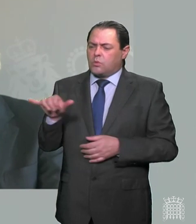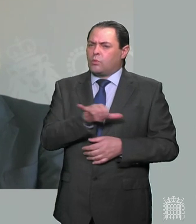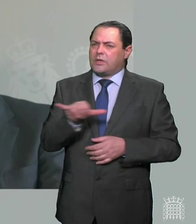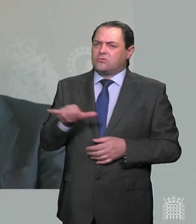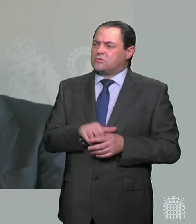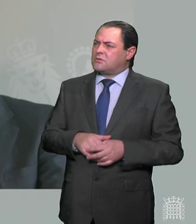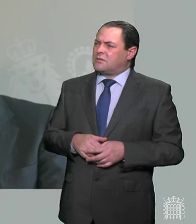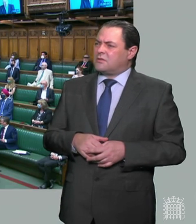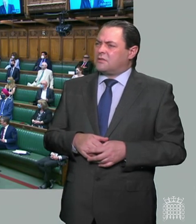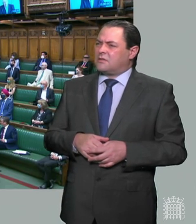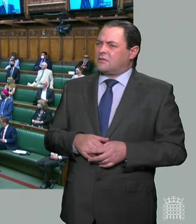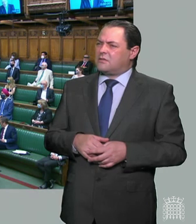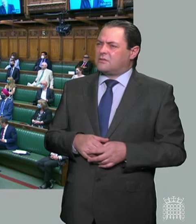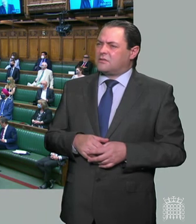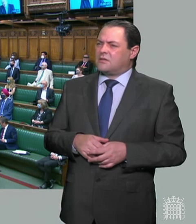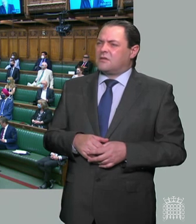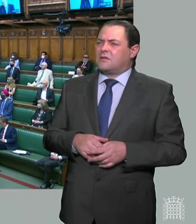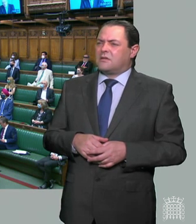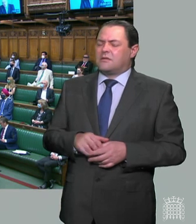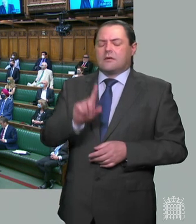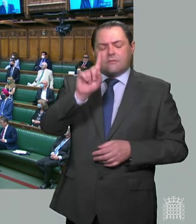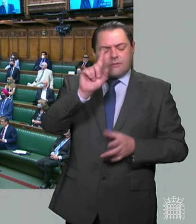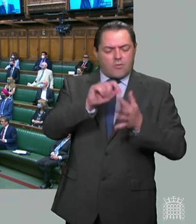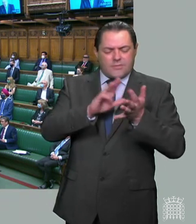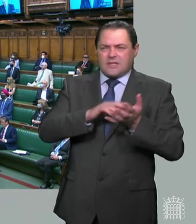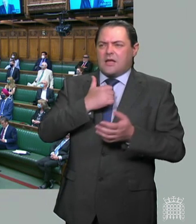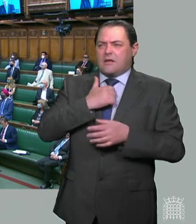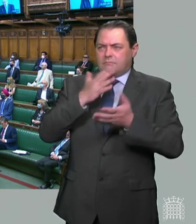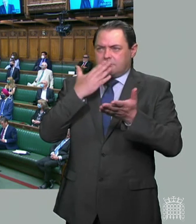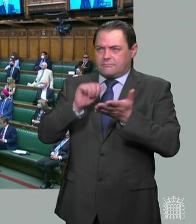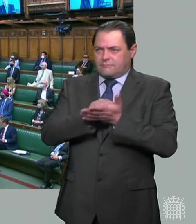Order. Sorry, Prime Minister, just a moment.